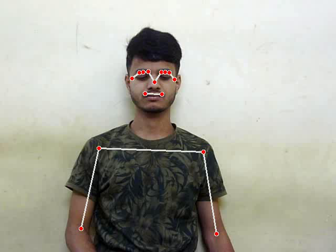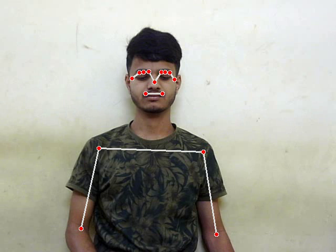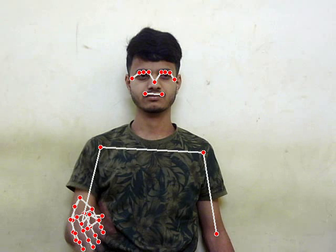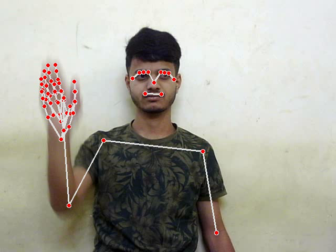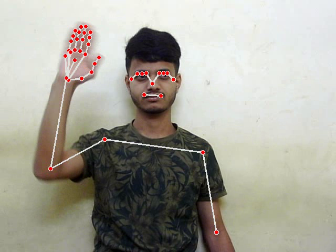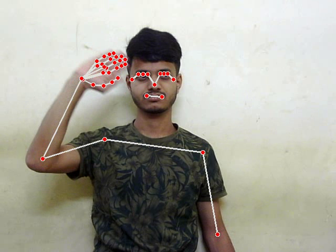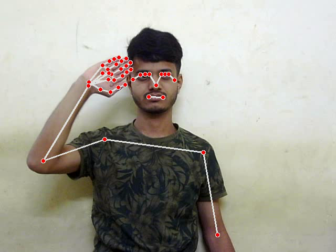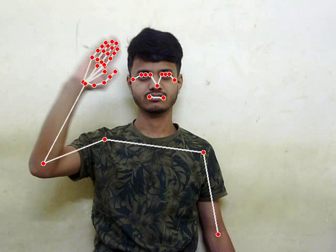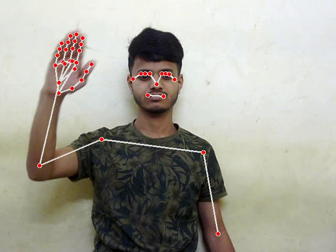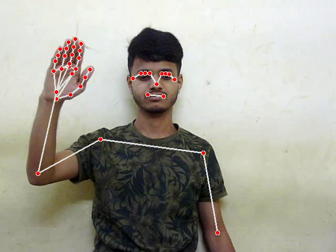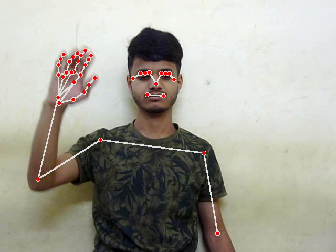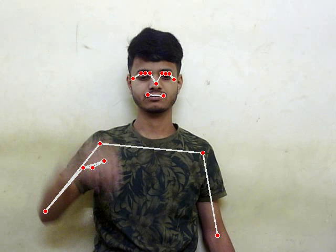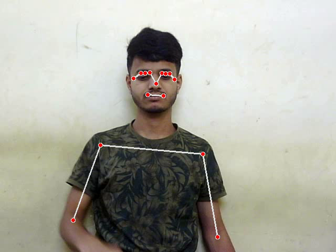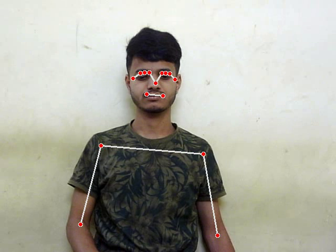hello